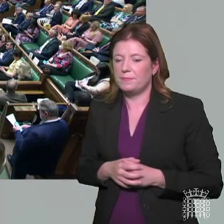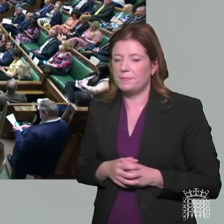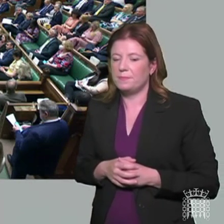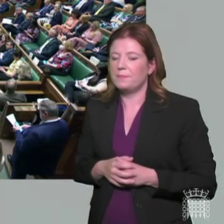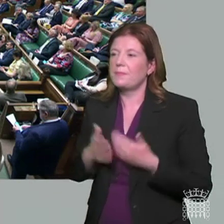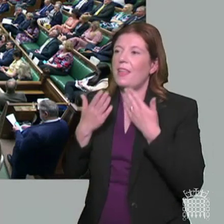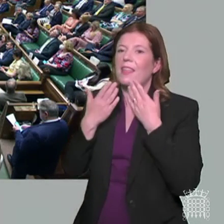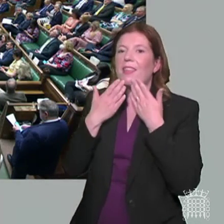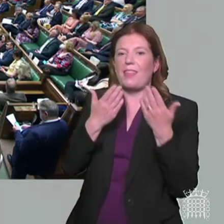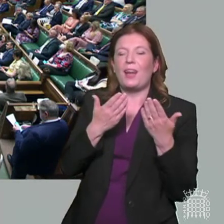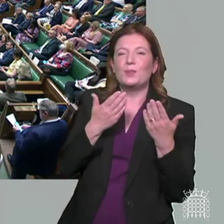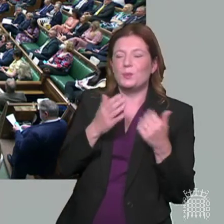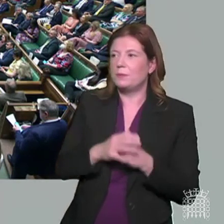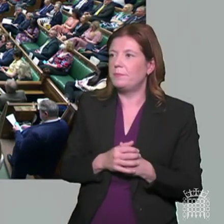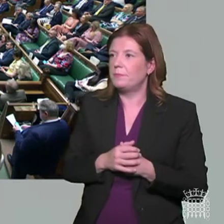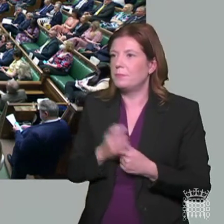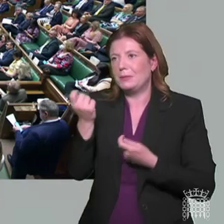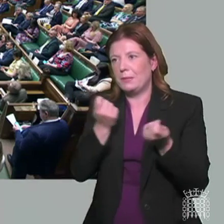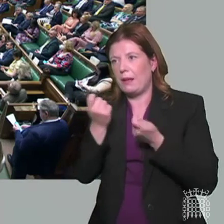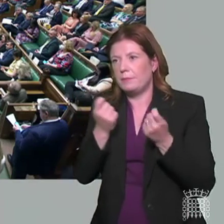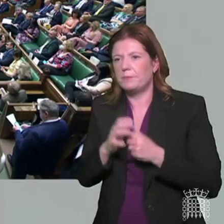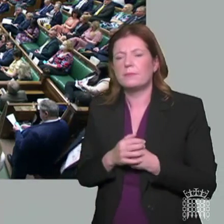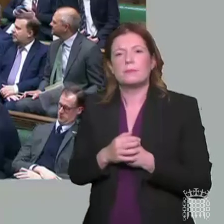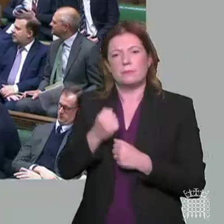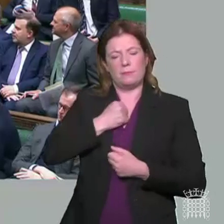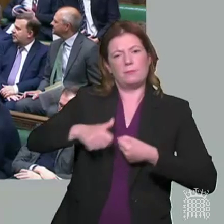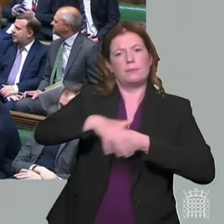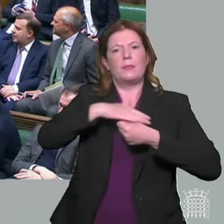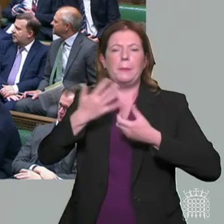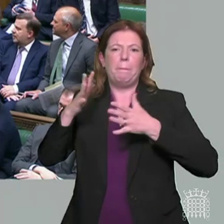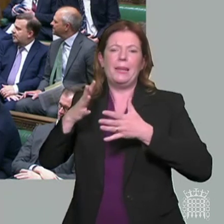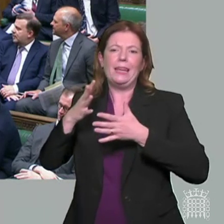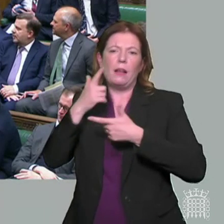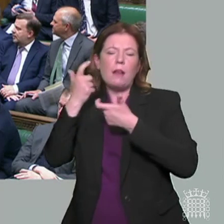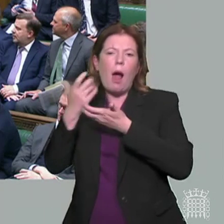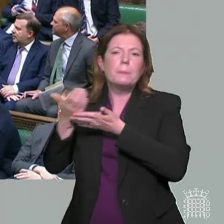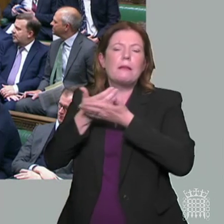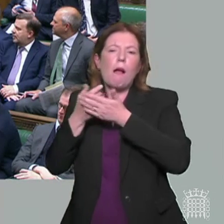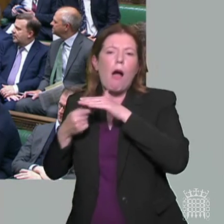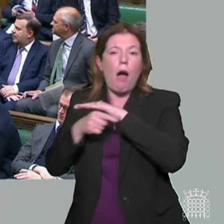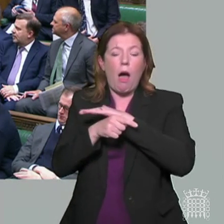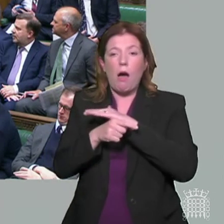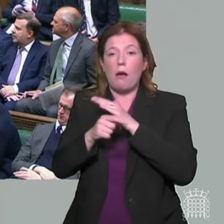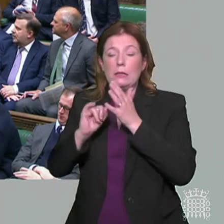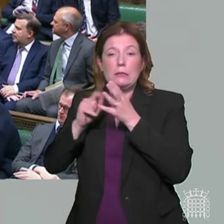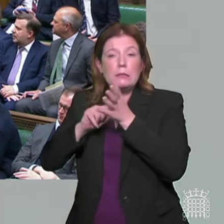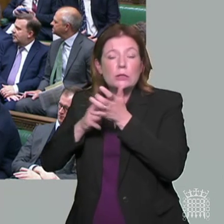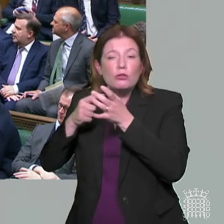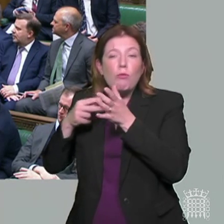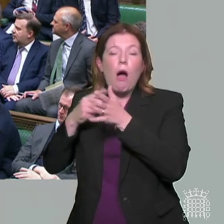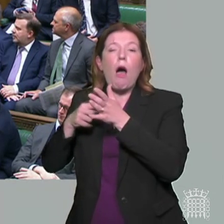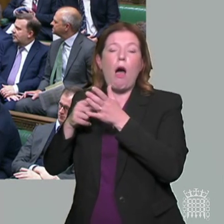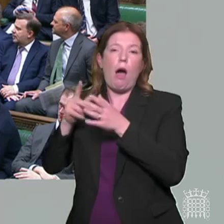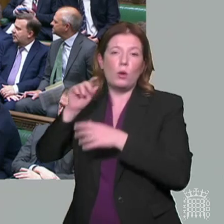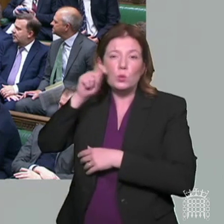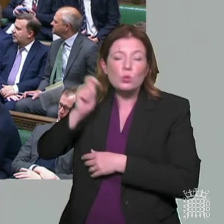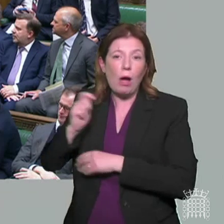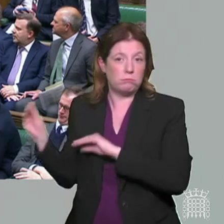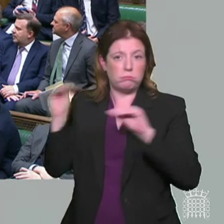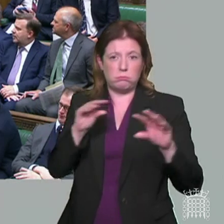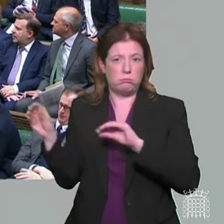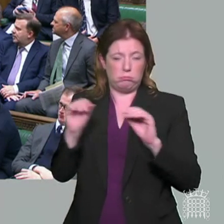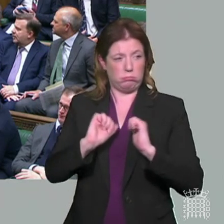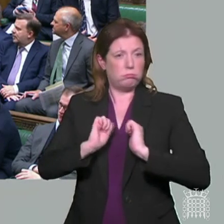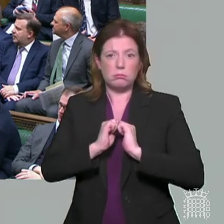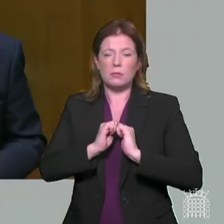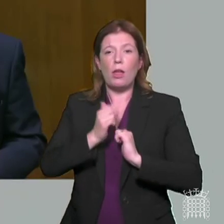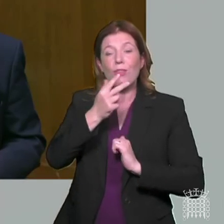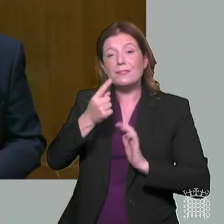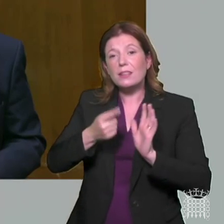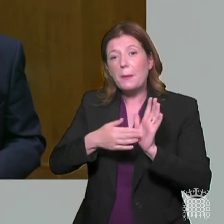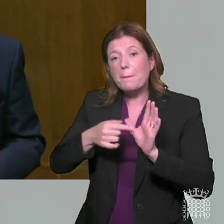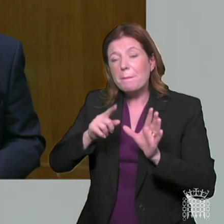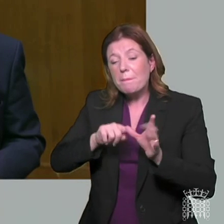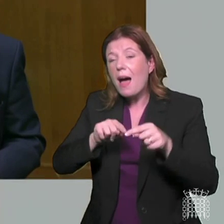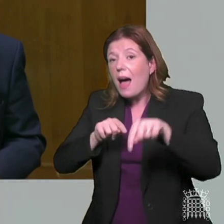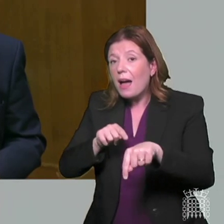Thirsk and Malton has welcomed asylum seekers from all parts of the world, including Syria and Ukraine, but the Government have just announced that, starting from 31 May, up to